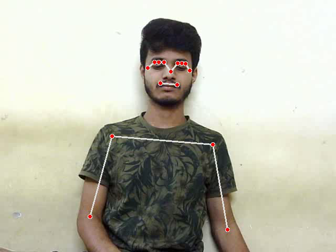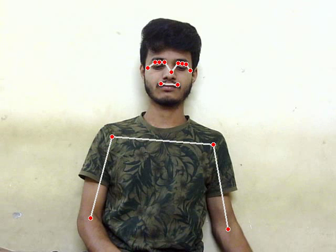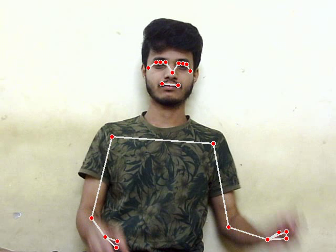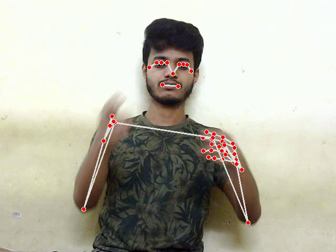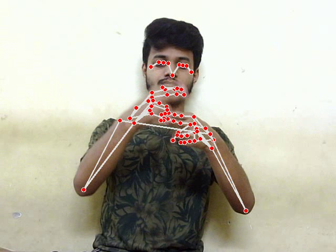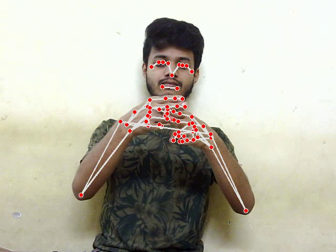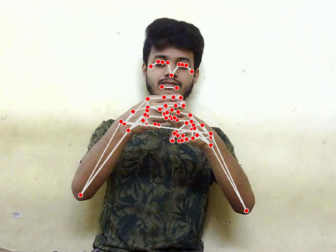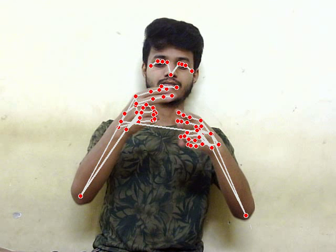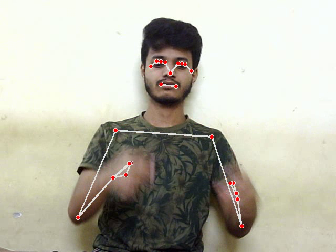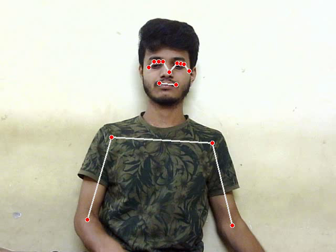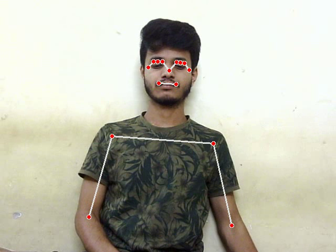name